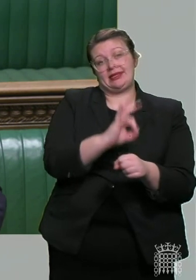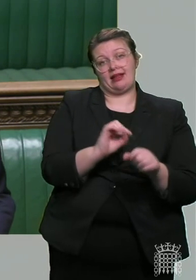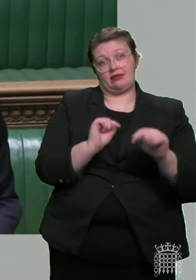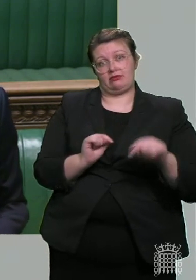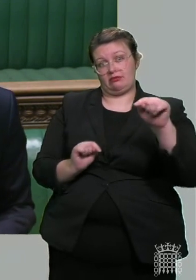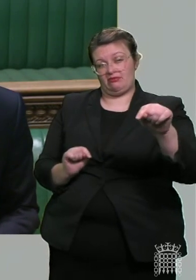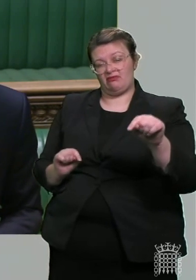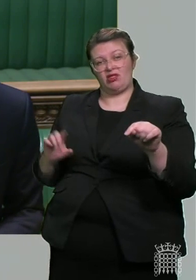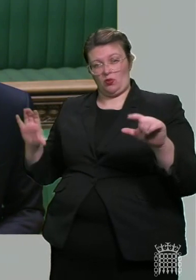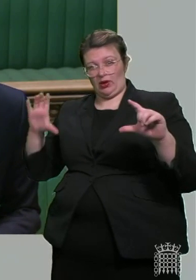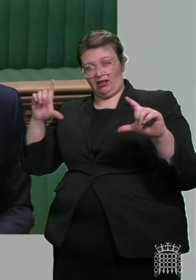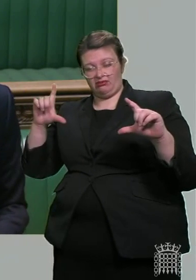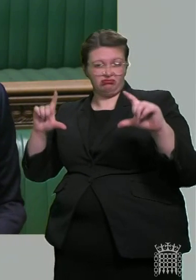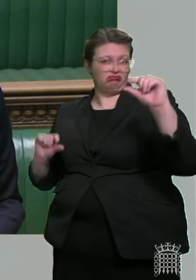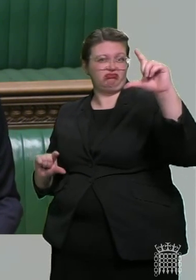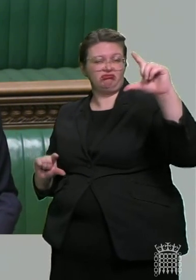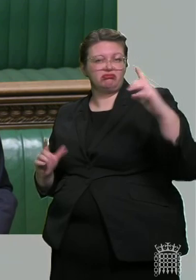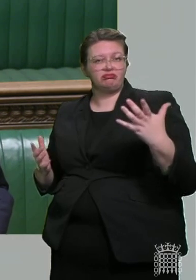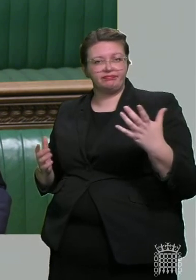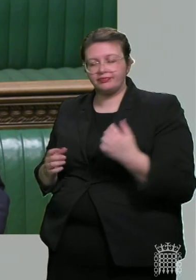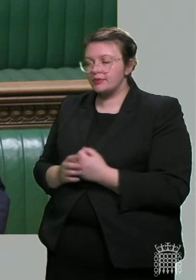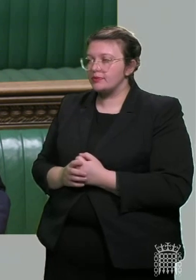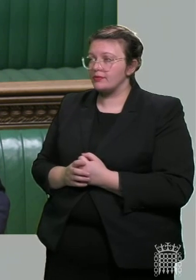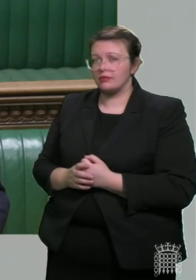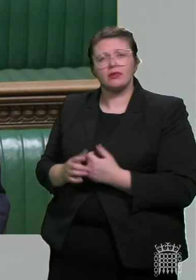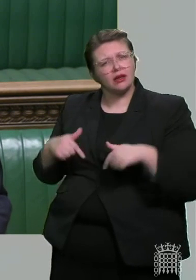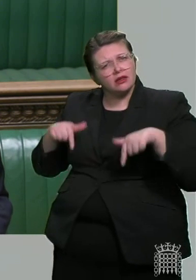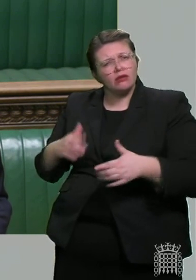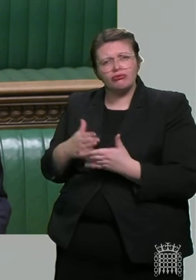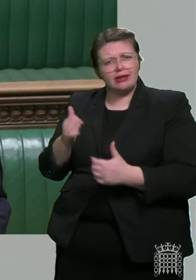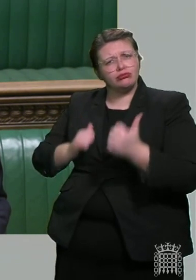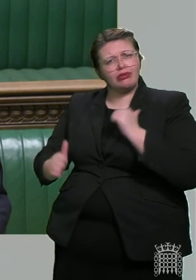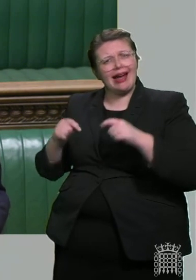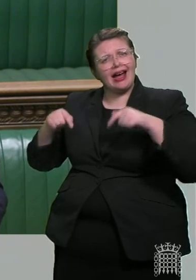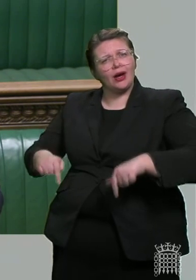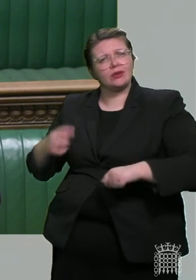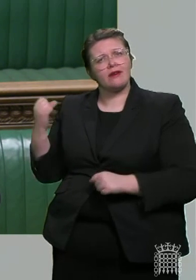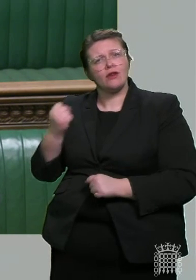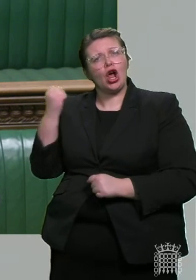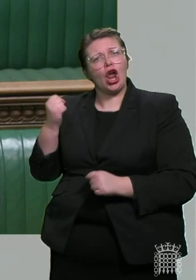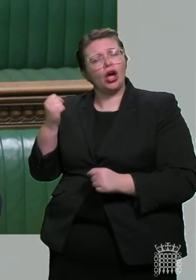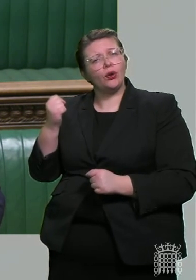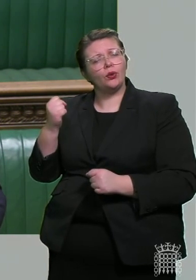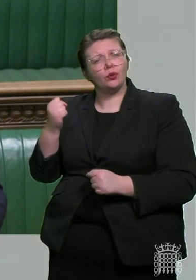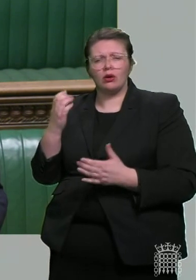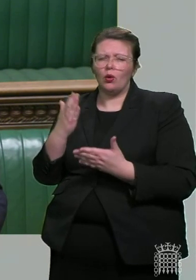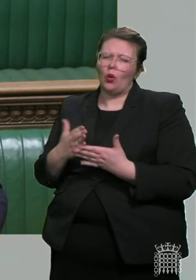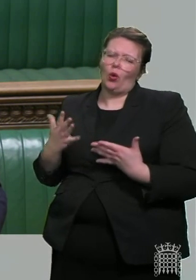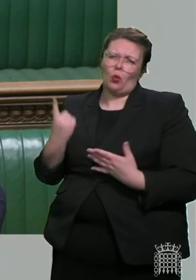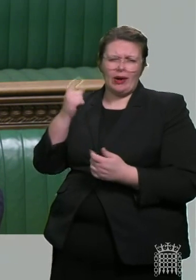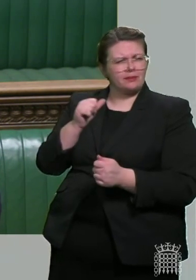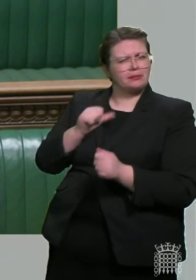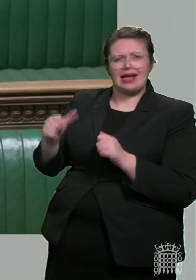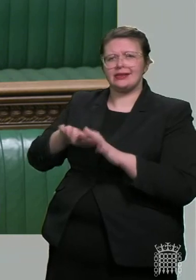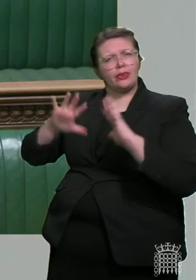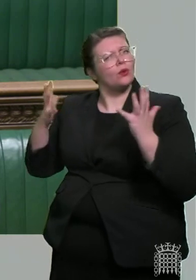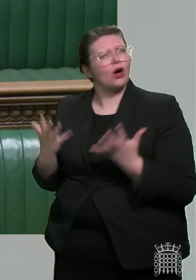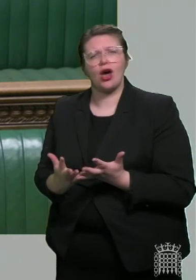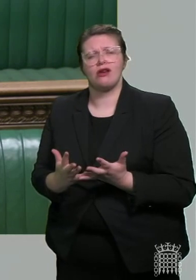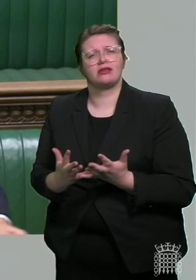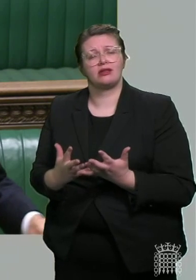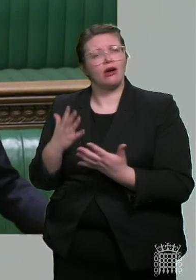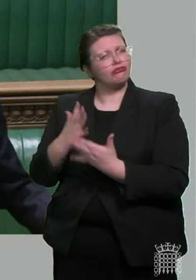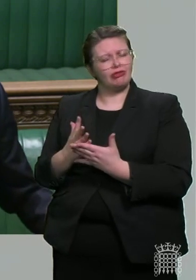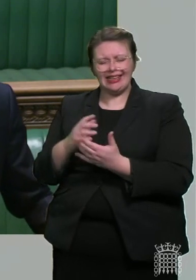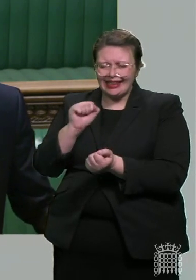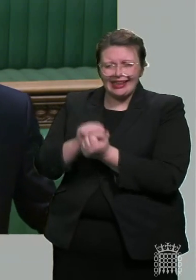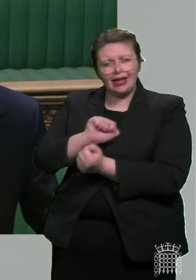The Government are proud of the furlough, one of the most generous schemes in the world, effectively protecting millions of people’s jobs and incomes.